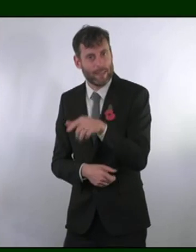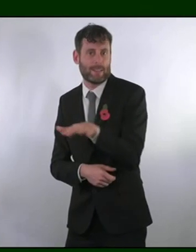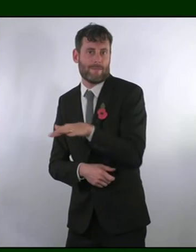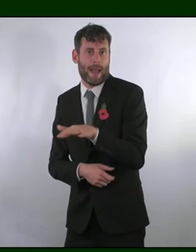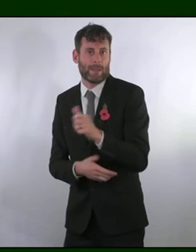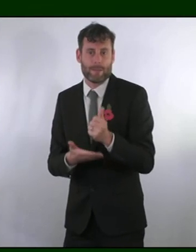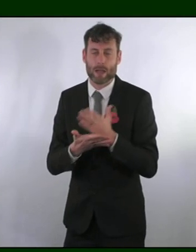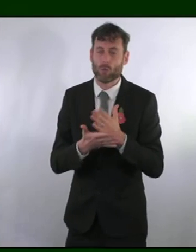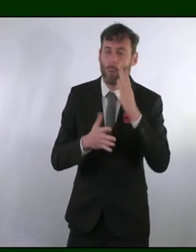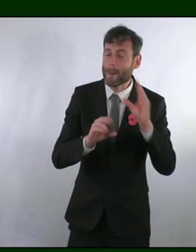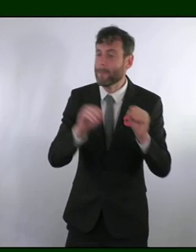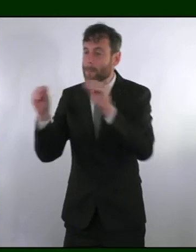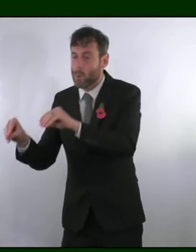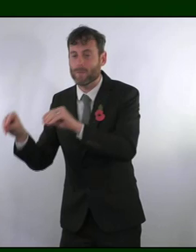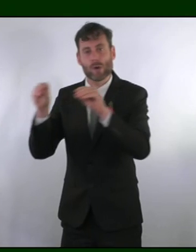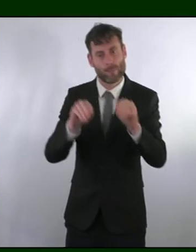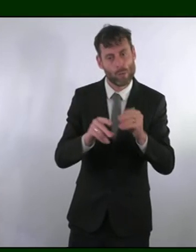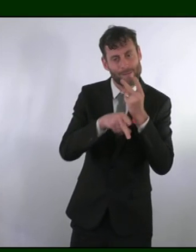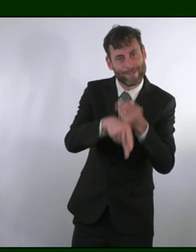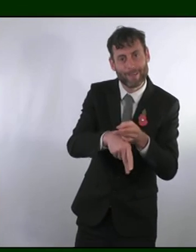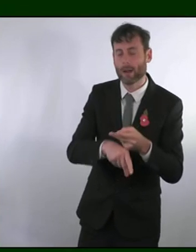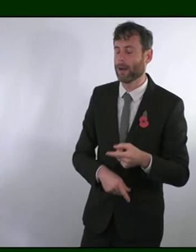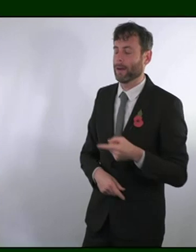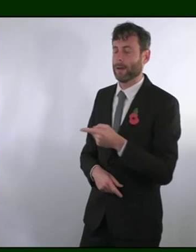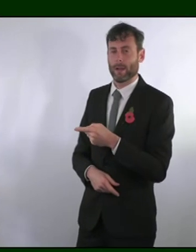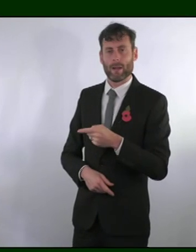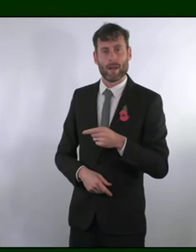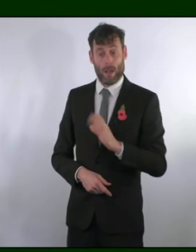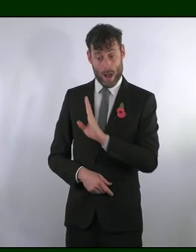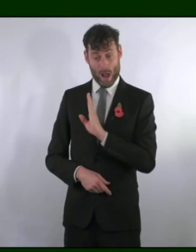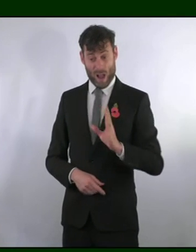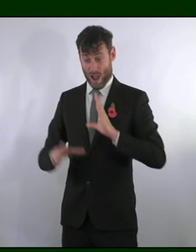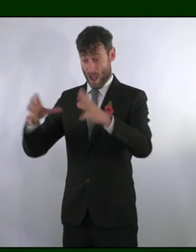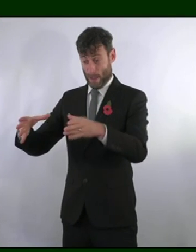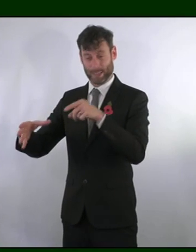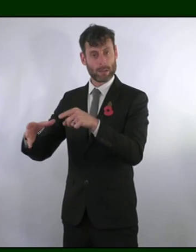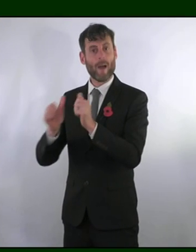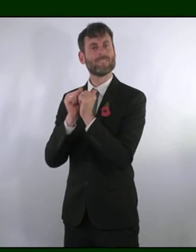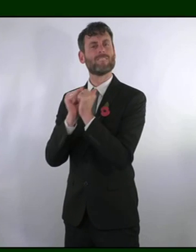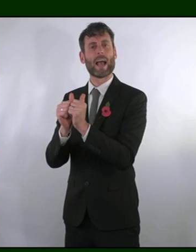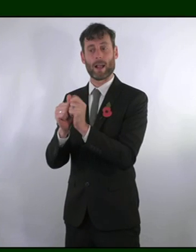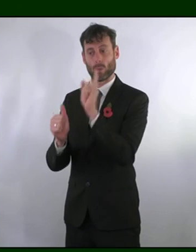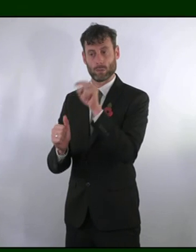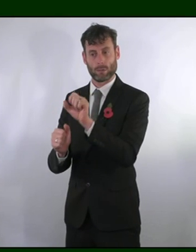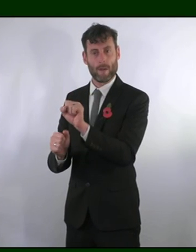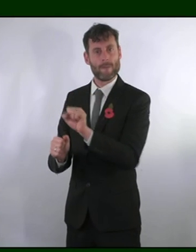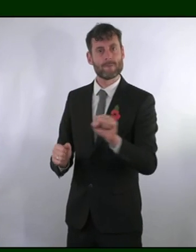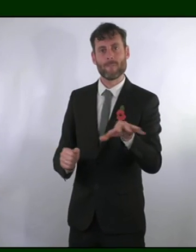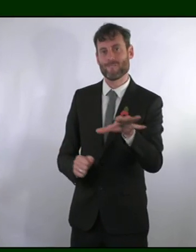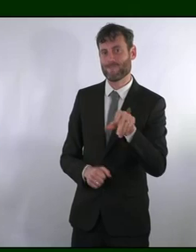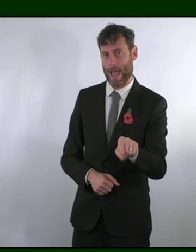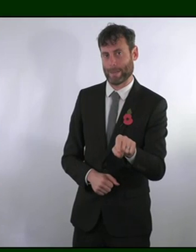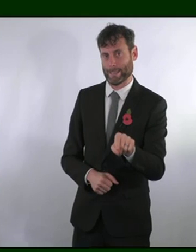Our armed services simply could not function without the support of their families, and I thank my hon.